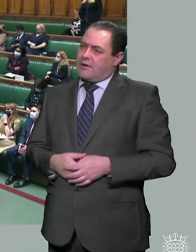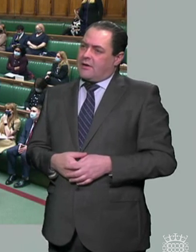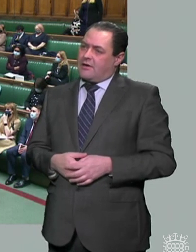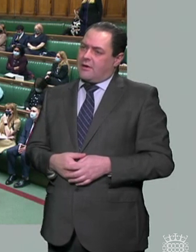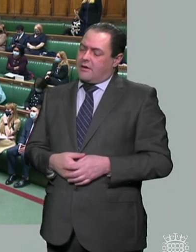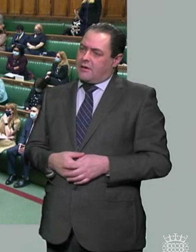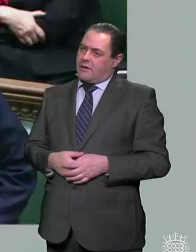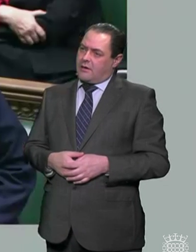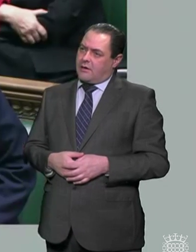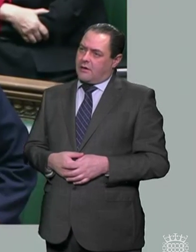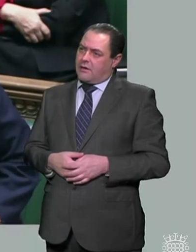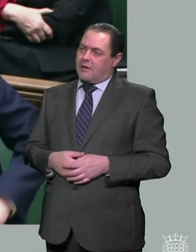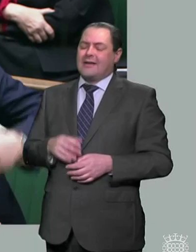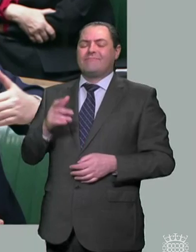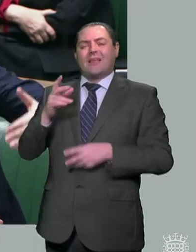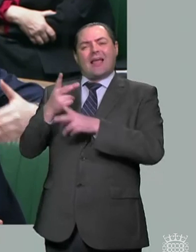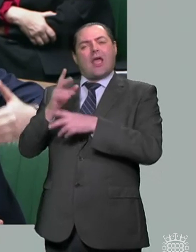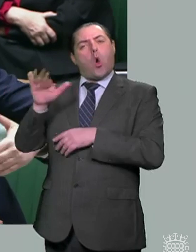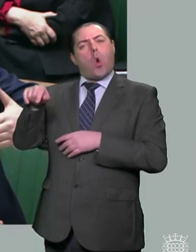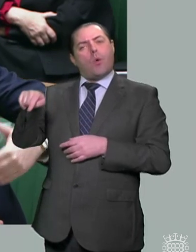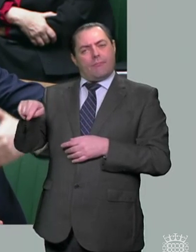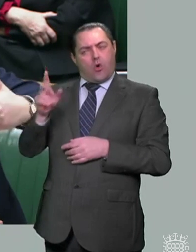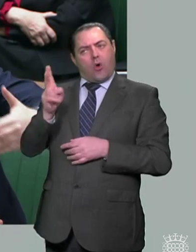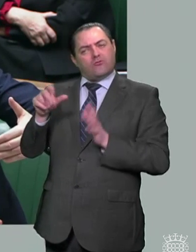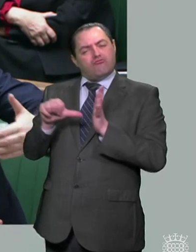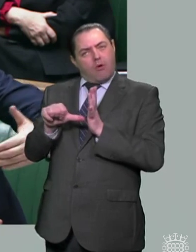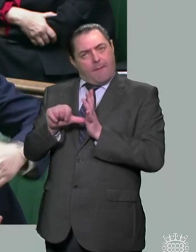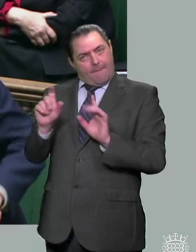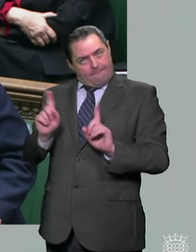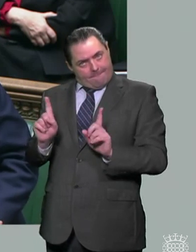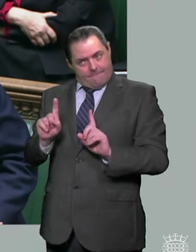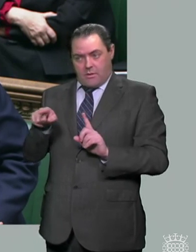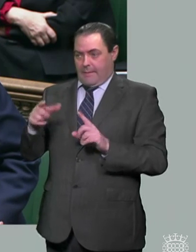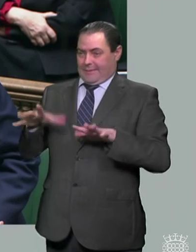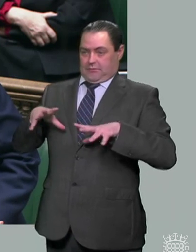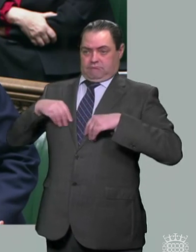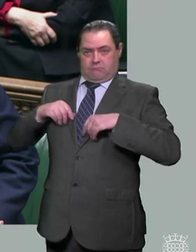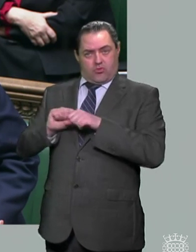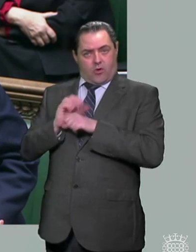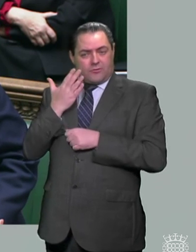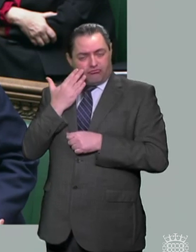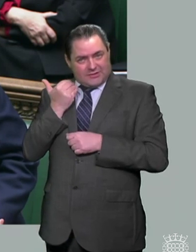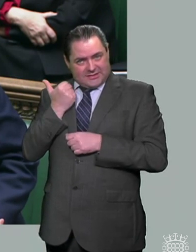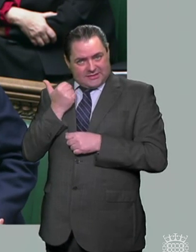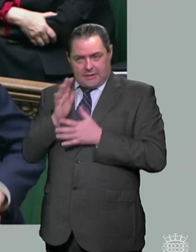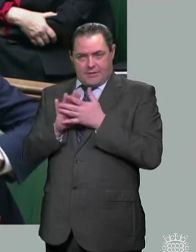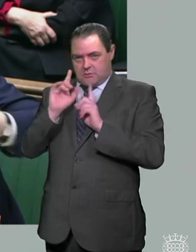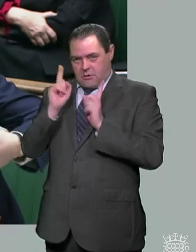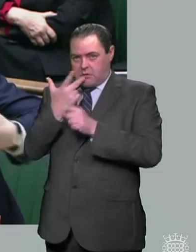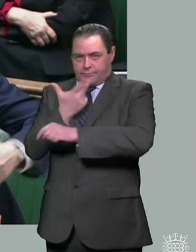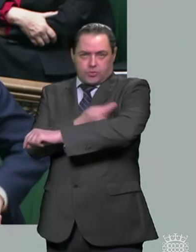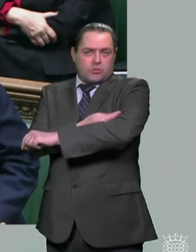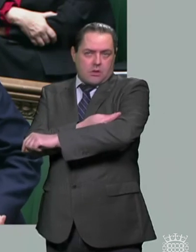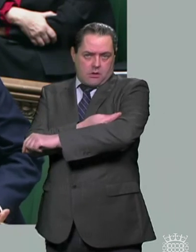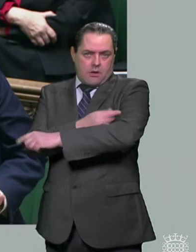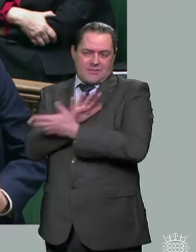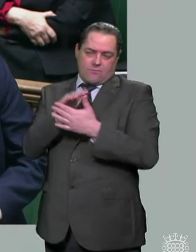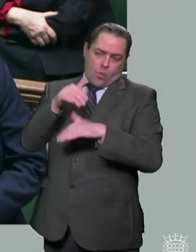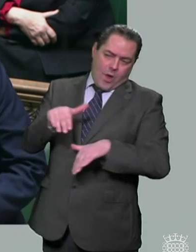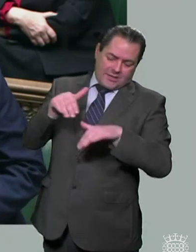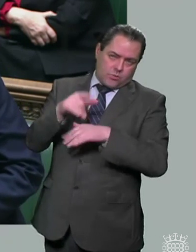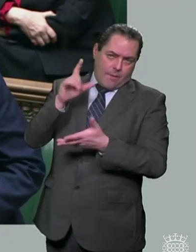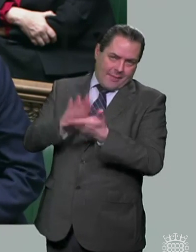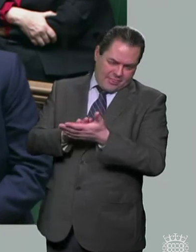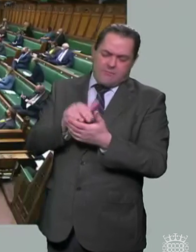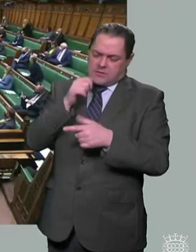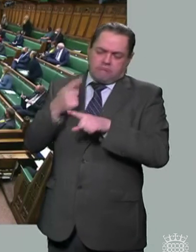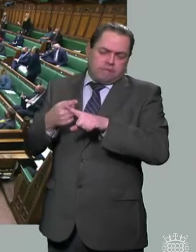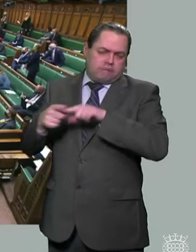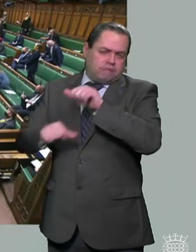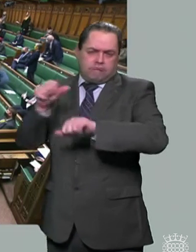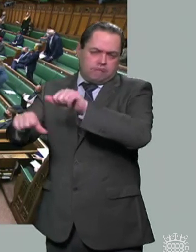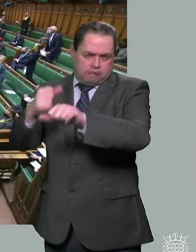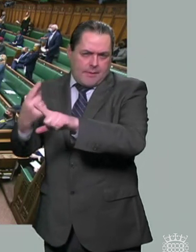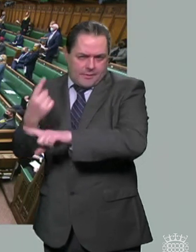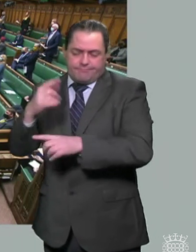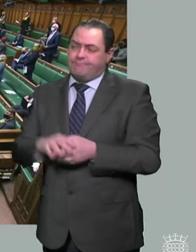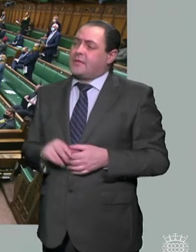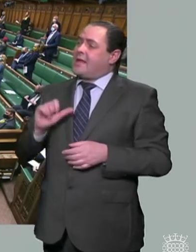Often the problem in care homes is that someone may have had covid recently and therefore is not eligible for the booster, so people have to come round, but we are doing that as fast as we possibly can.